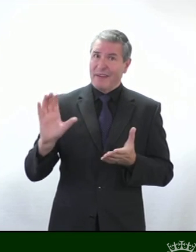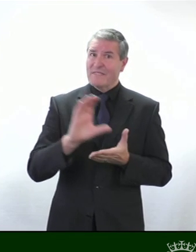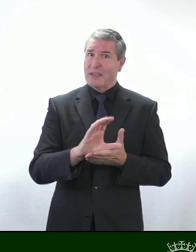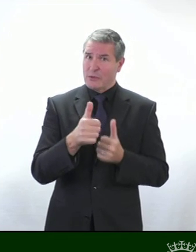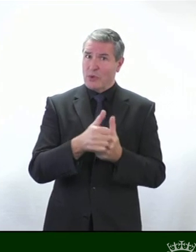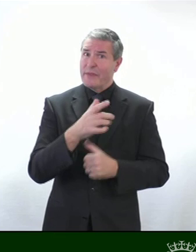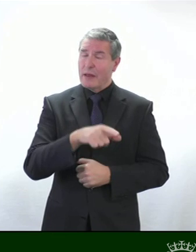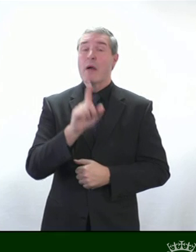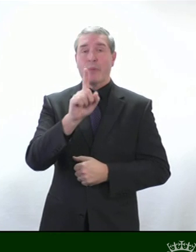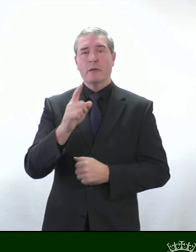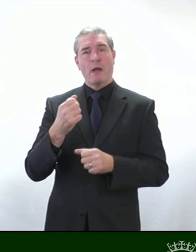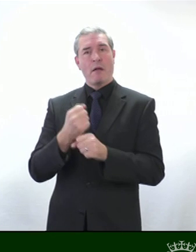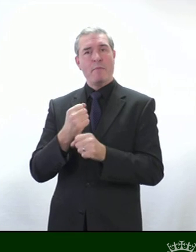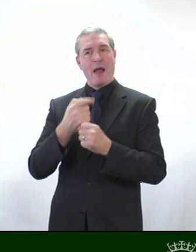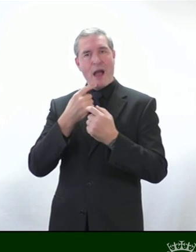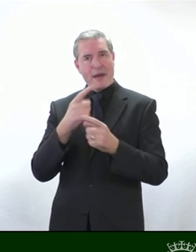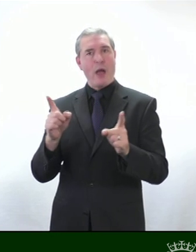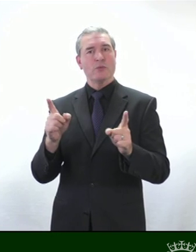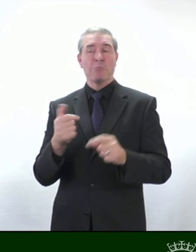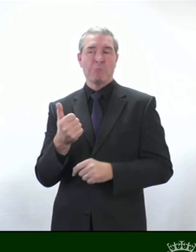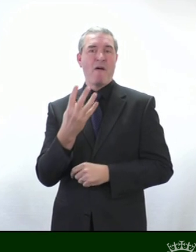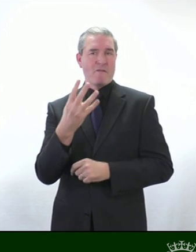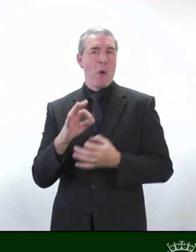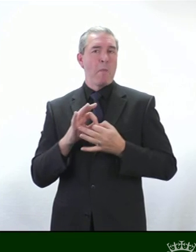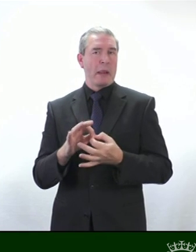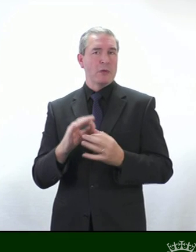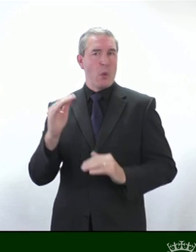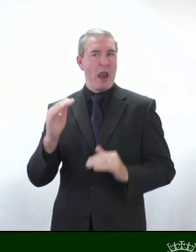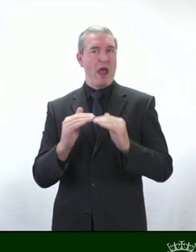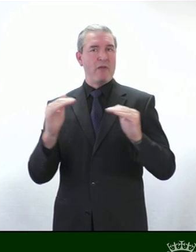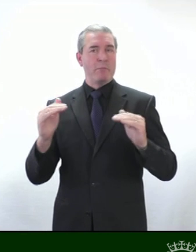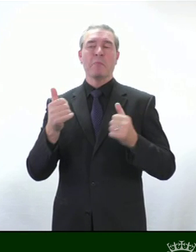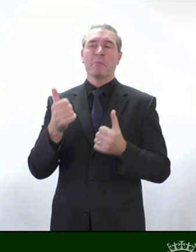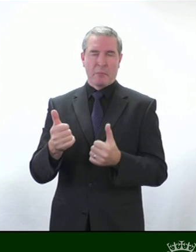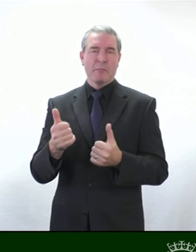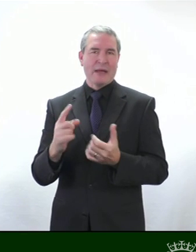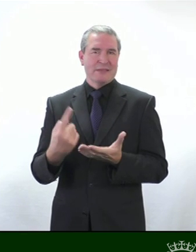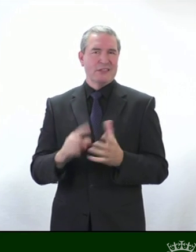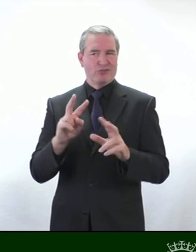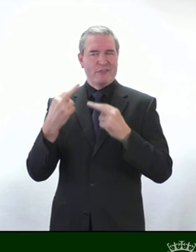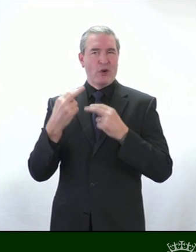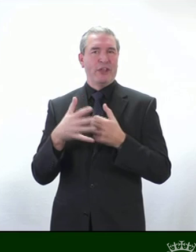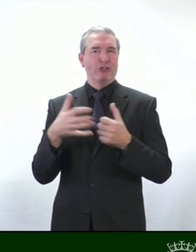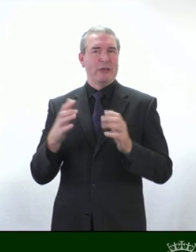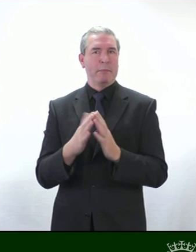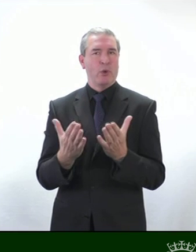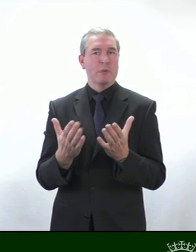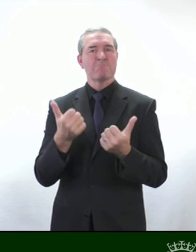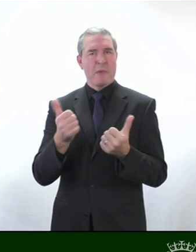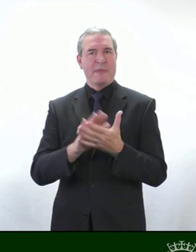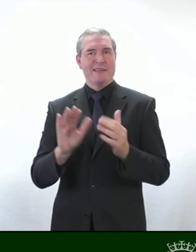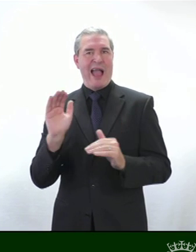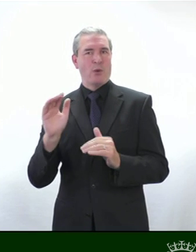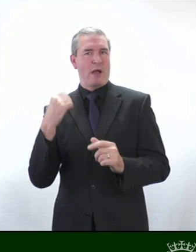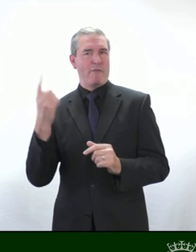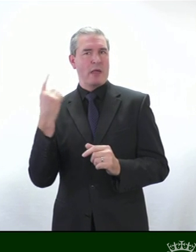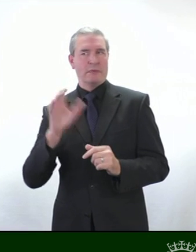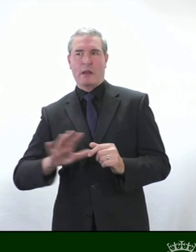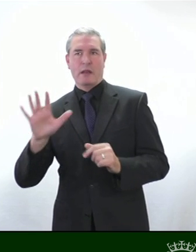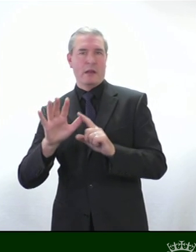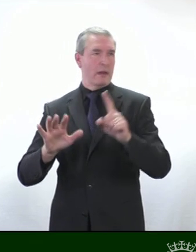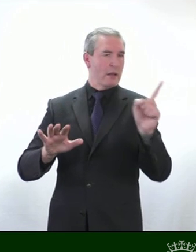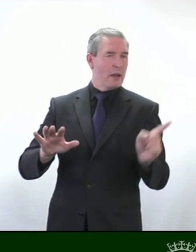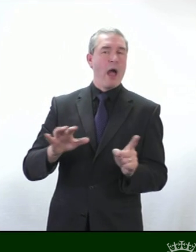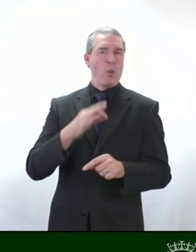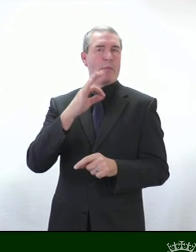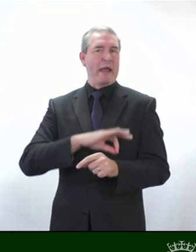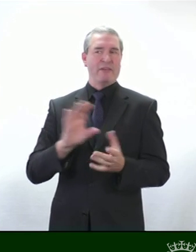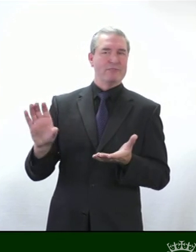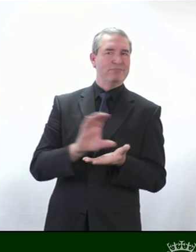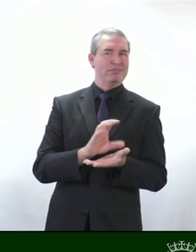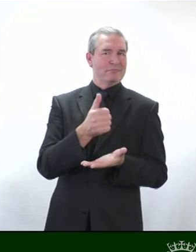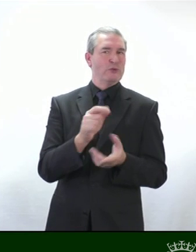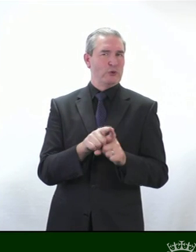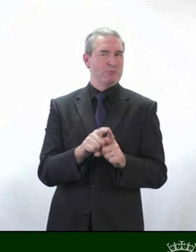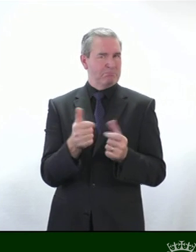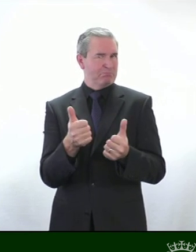I welcome the Government’s announcement of the £4 billion levelling-up fund and the decision to review the Green Book so that projects outside London and the south-east are more likely to benefit from Government investment.